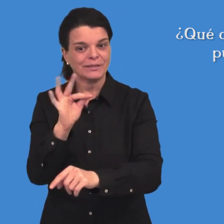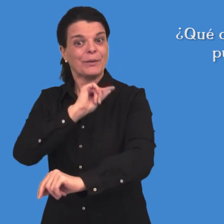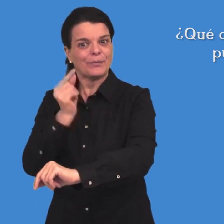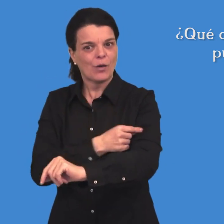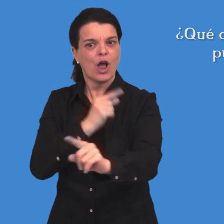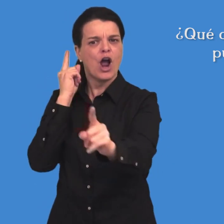vacuna